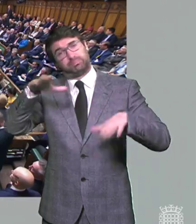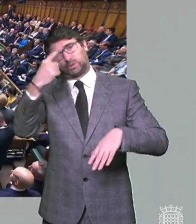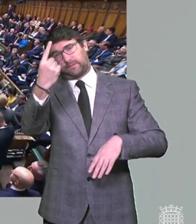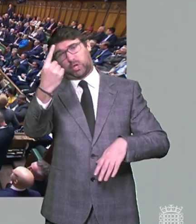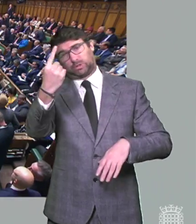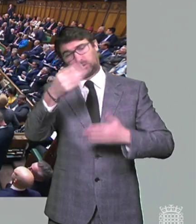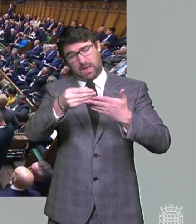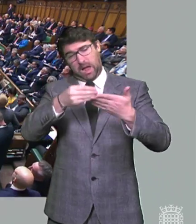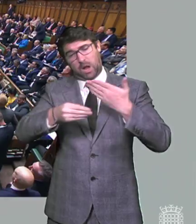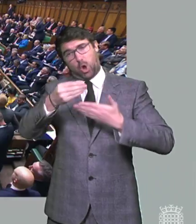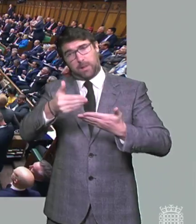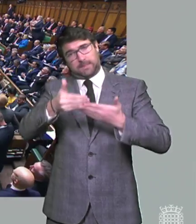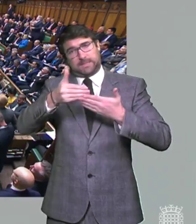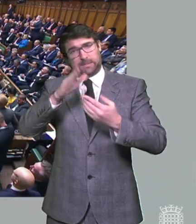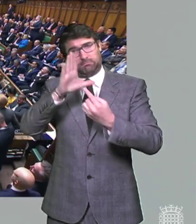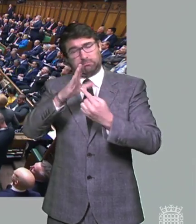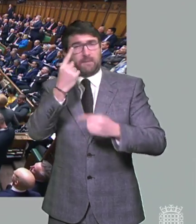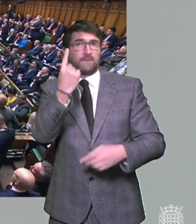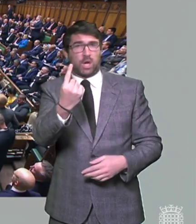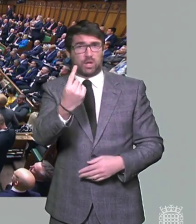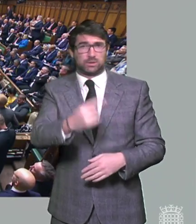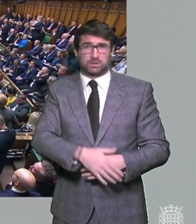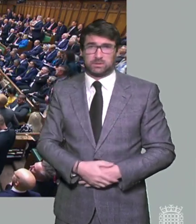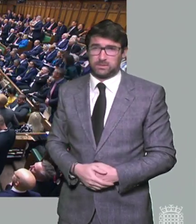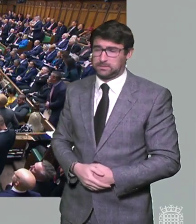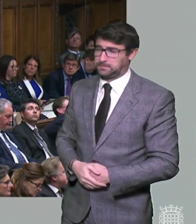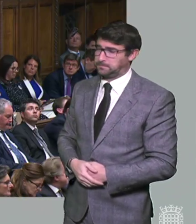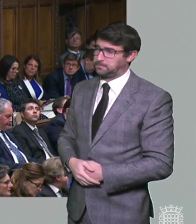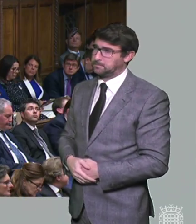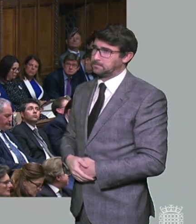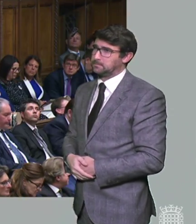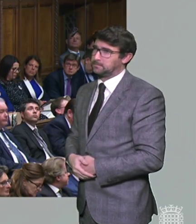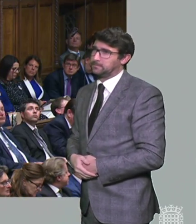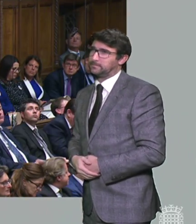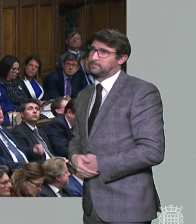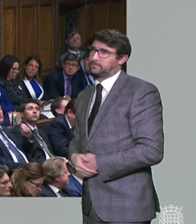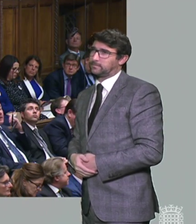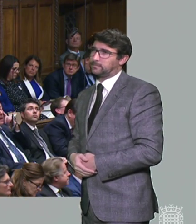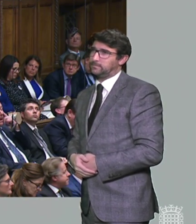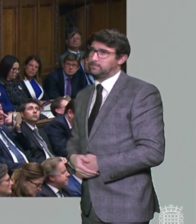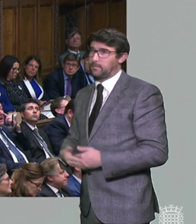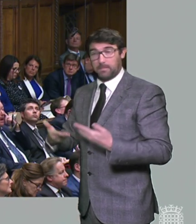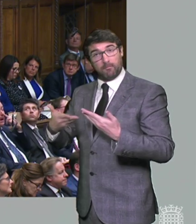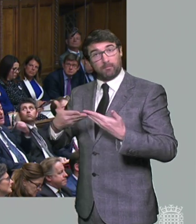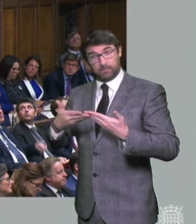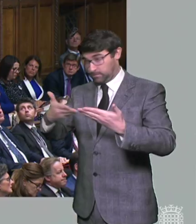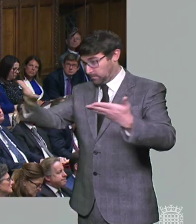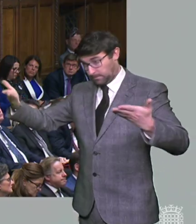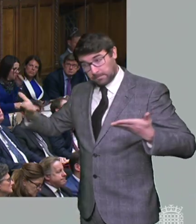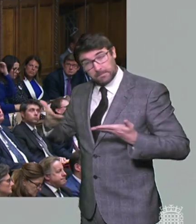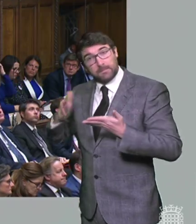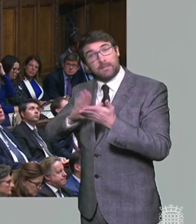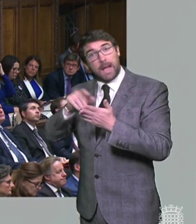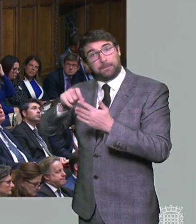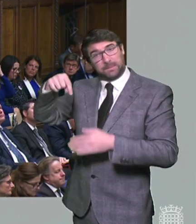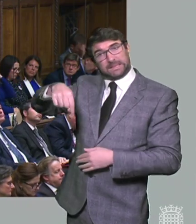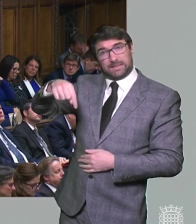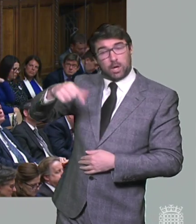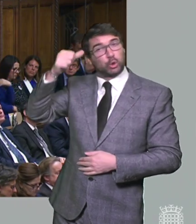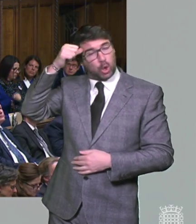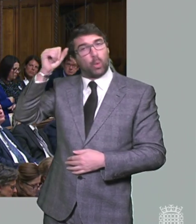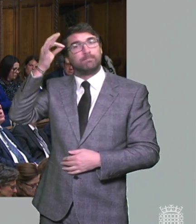Every single Member of this House will have constituents waiting for treatment in the covid backlog.